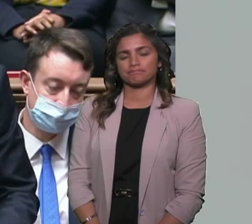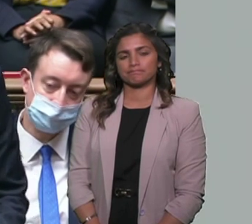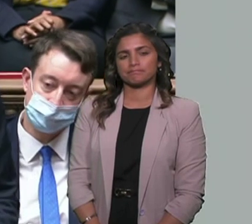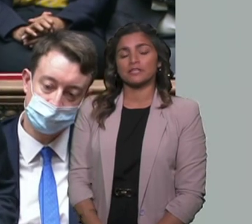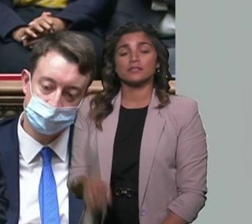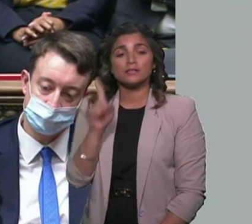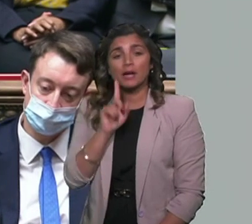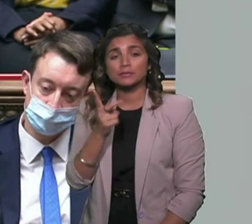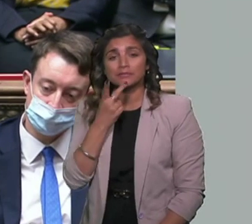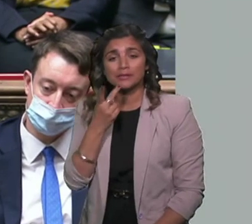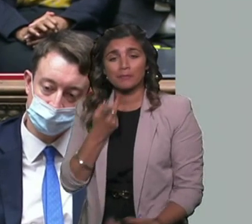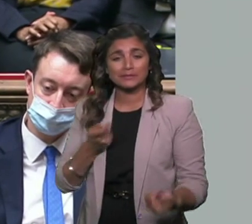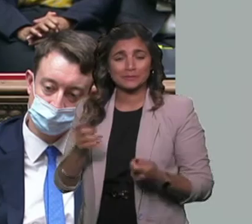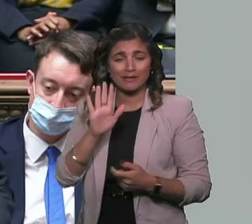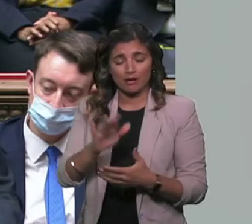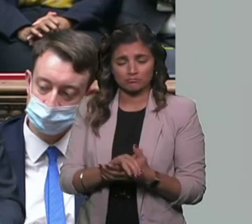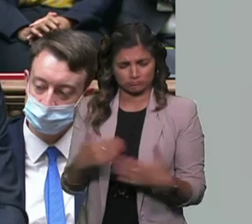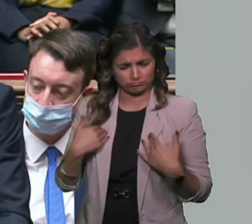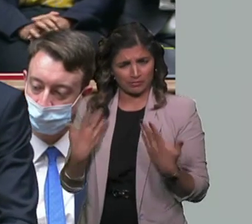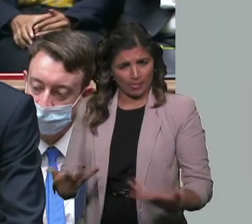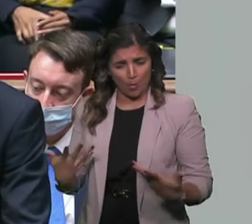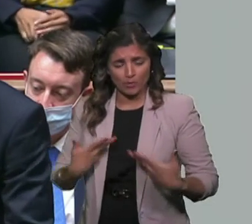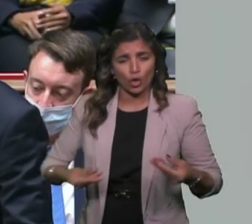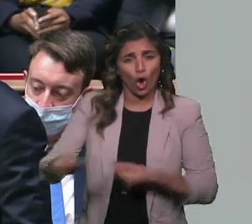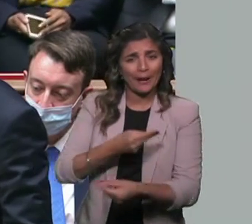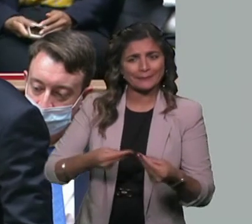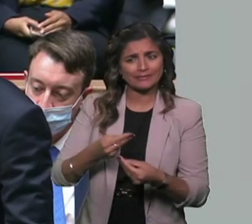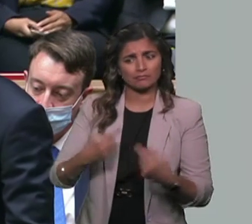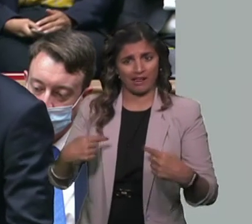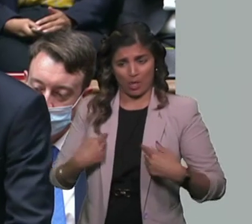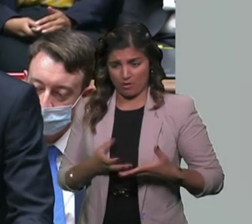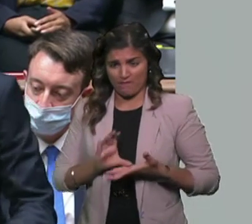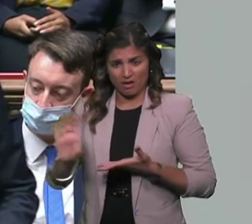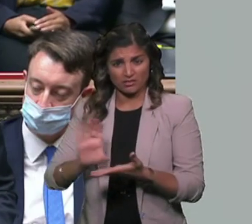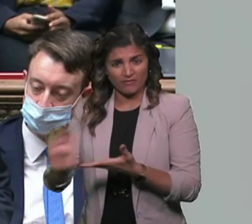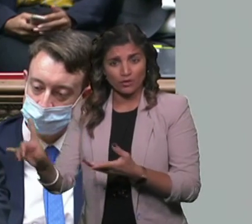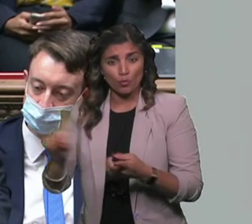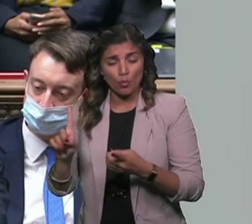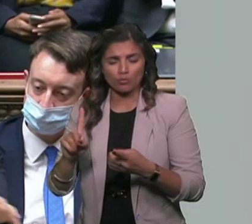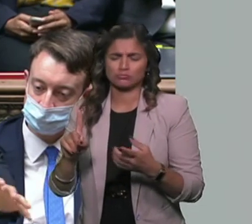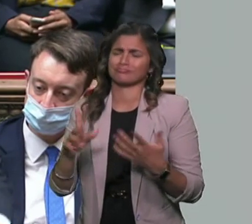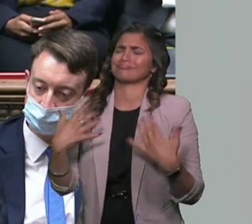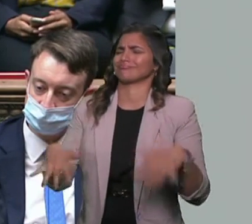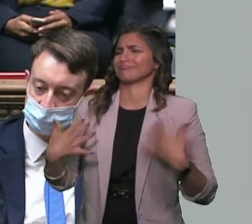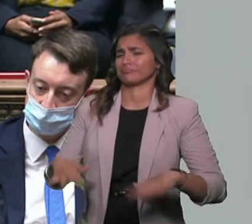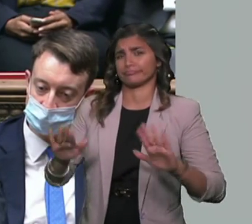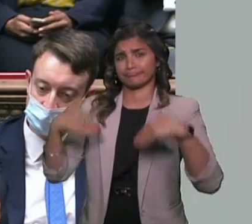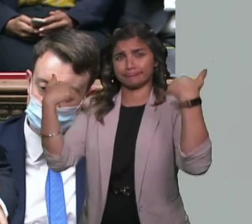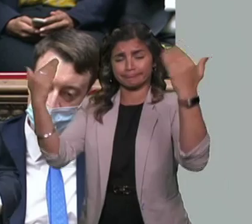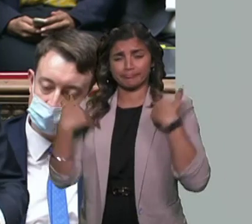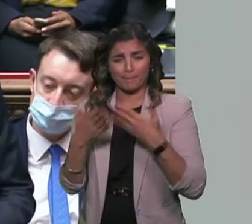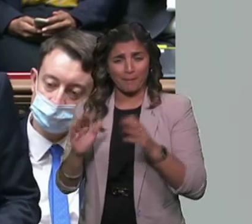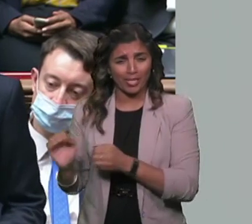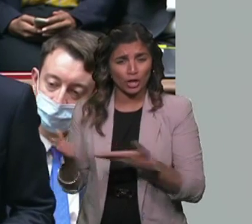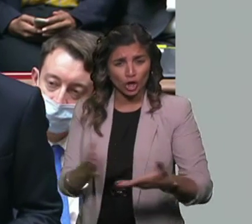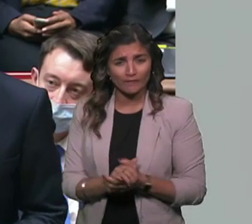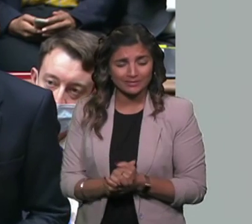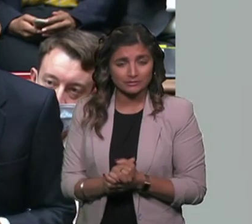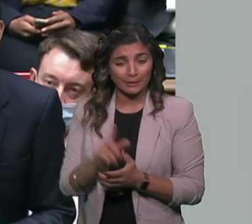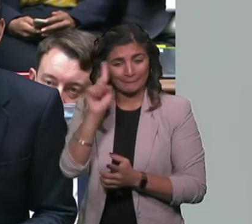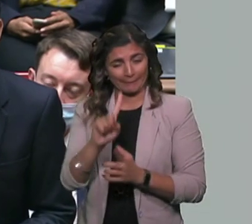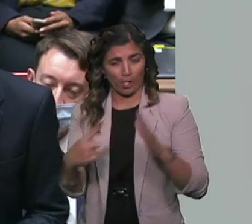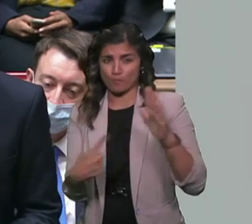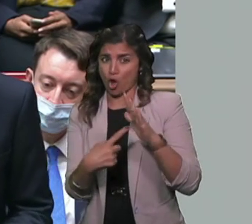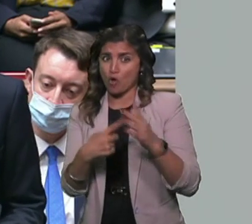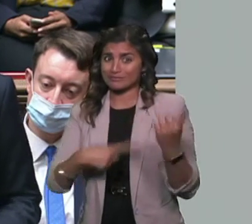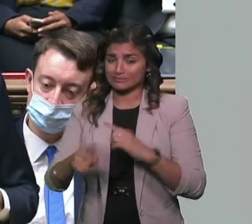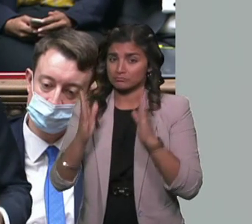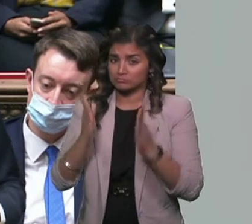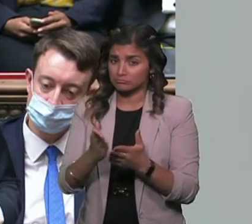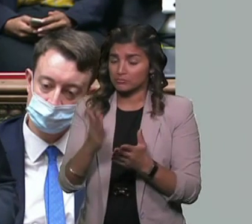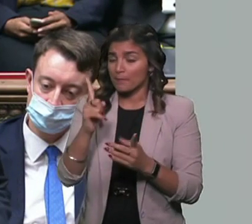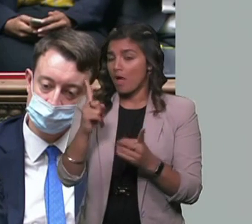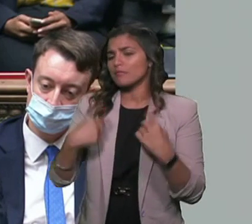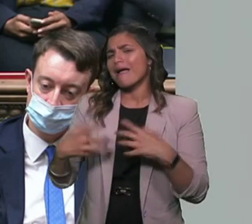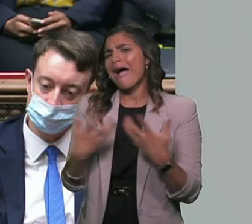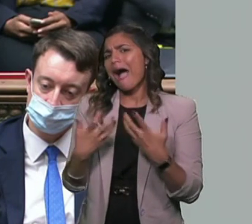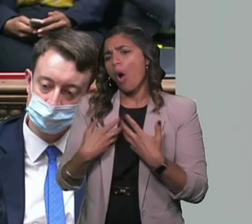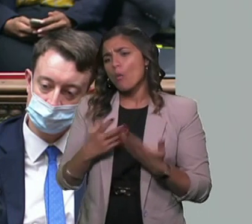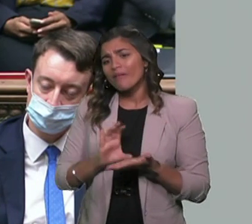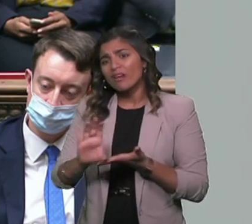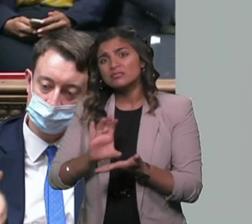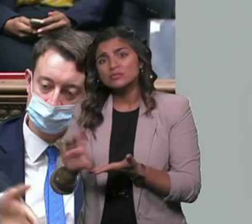Our stronger economy allows us to fund world-class public services—the people’s priority—but over the long-term, the only way to pay for higher spending is economic growth.